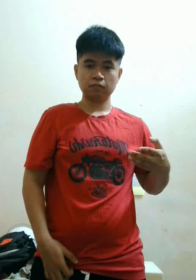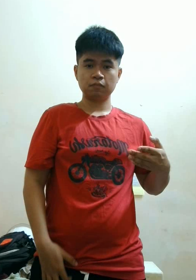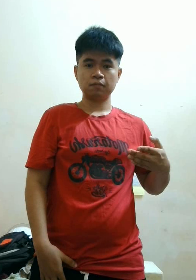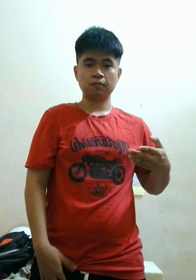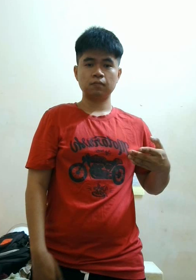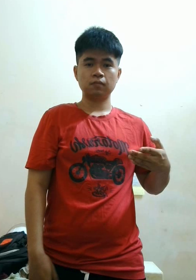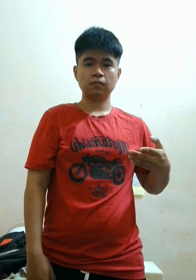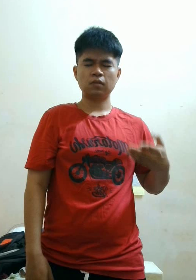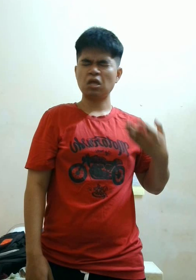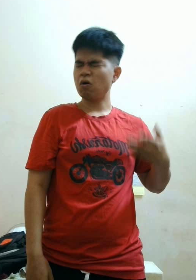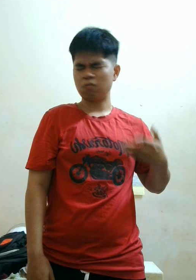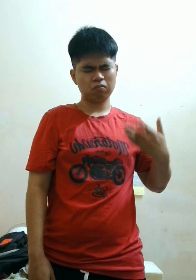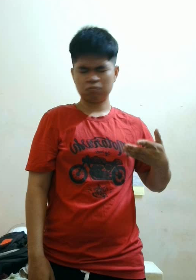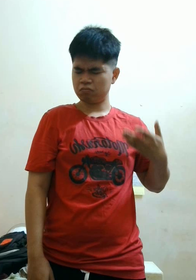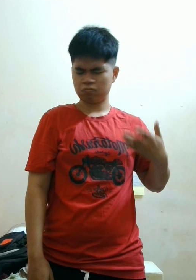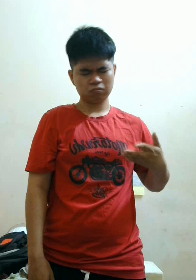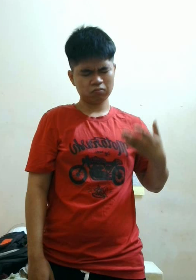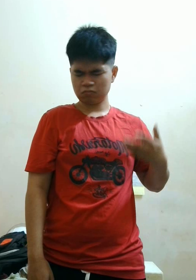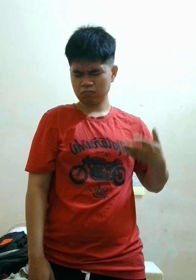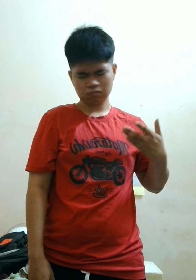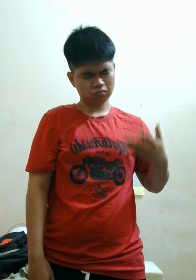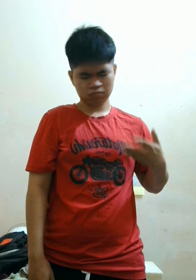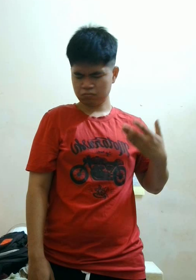nong